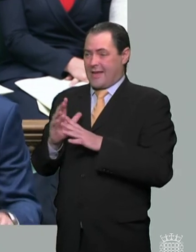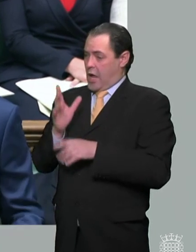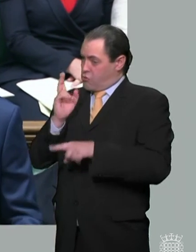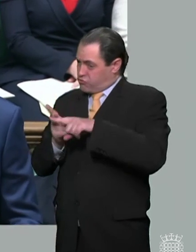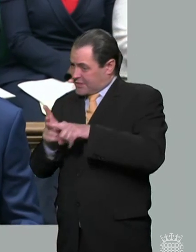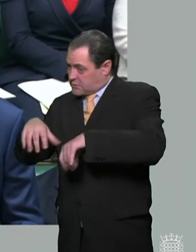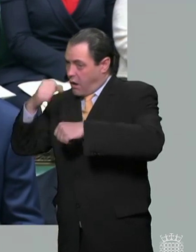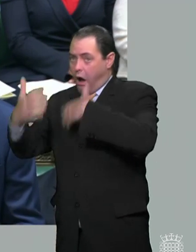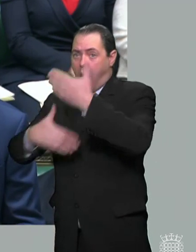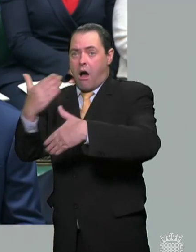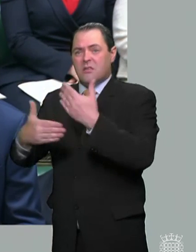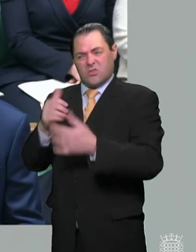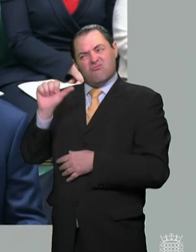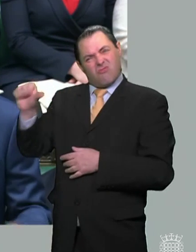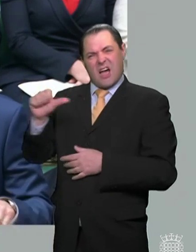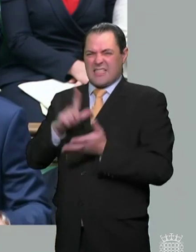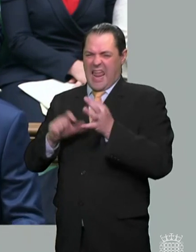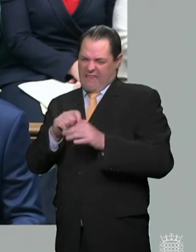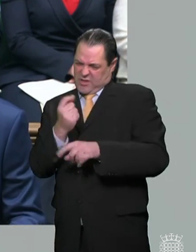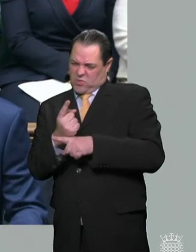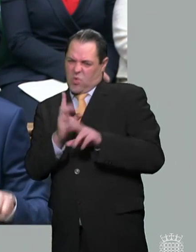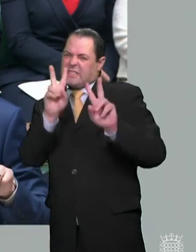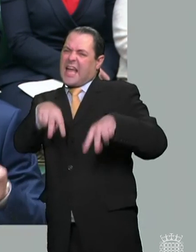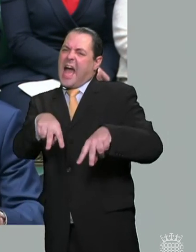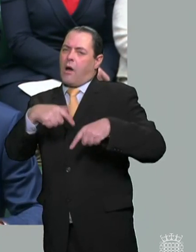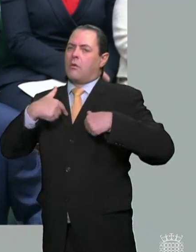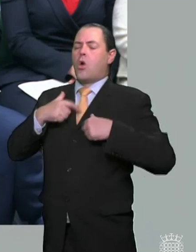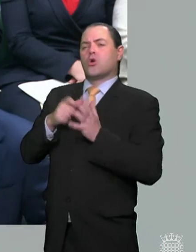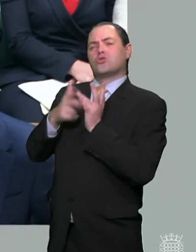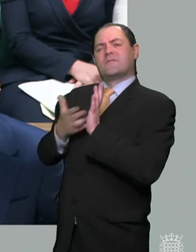The right honourable Lady is right: Labour talks down to working people. Under the Conservatives, they get to rise up and fulfil